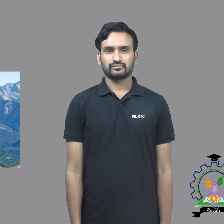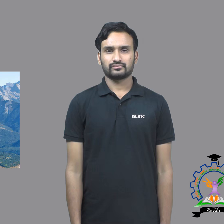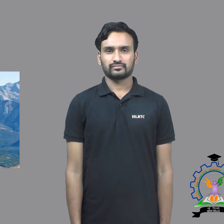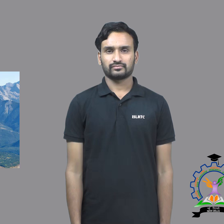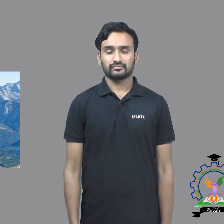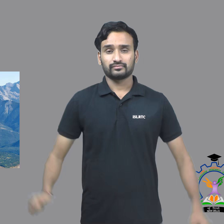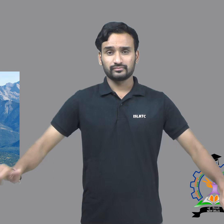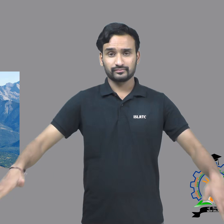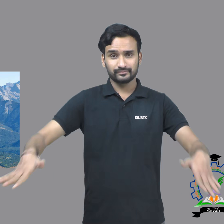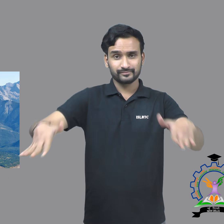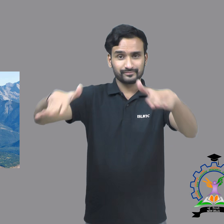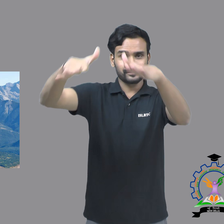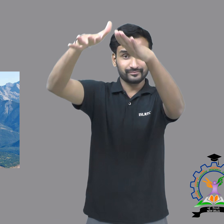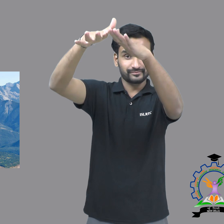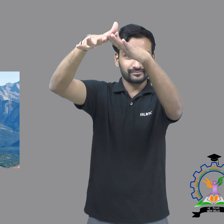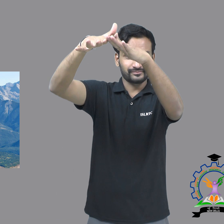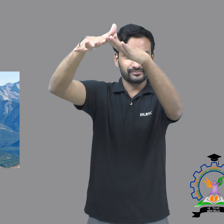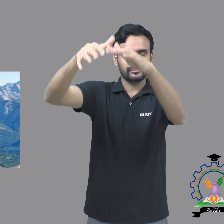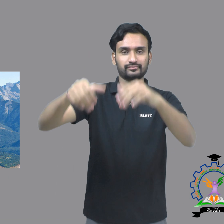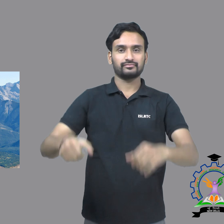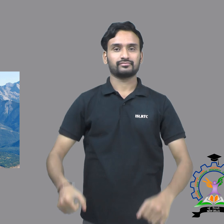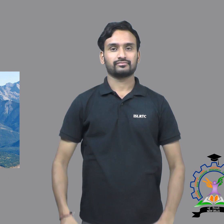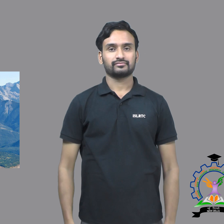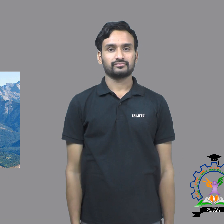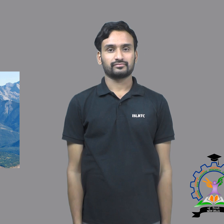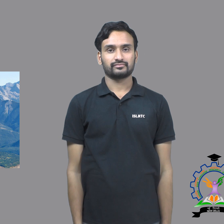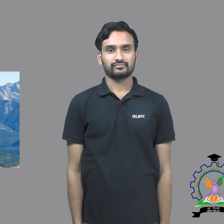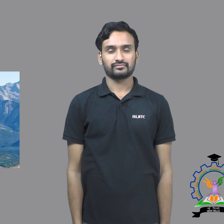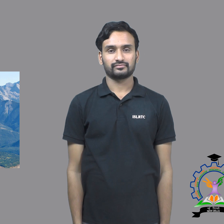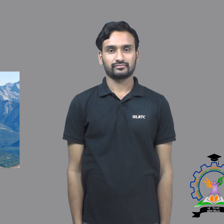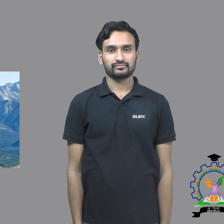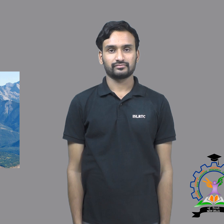Mountain